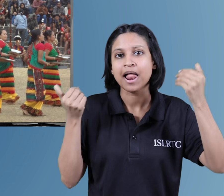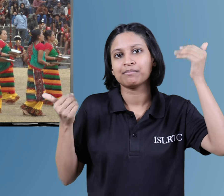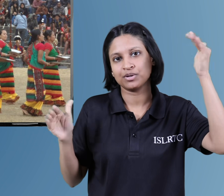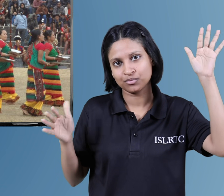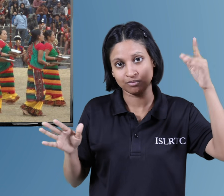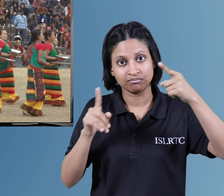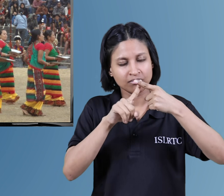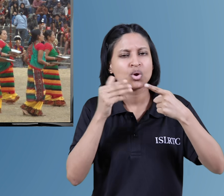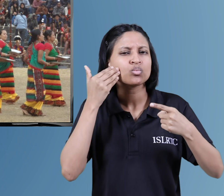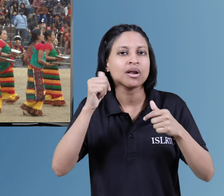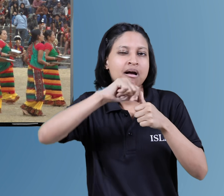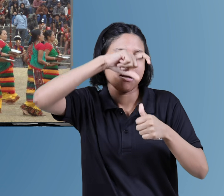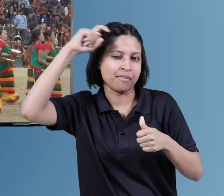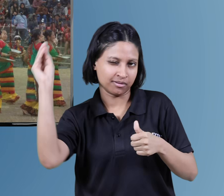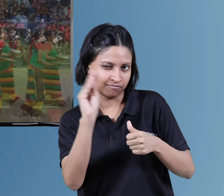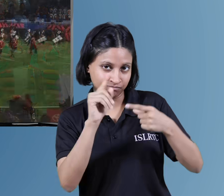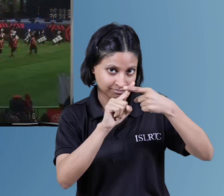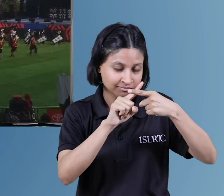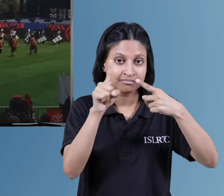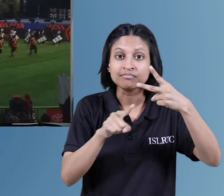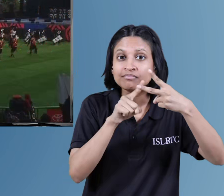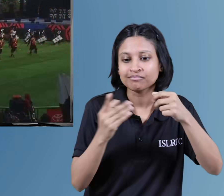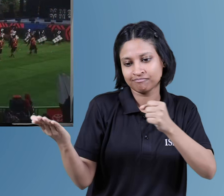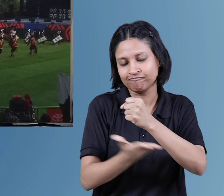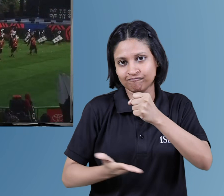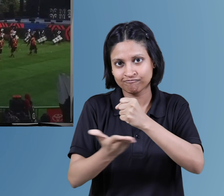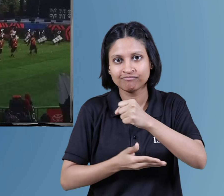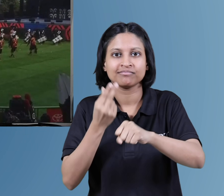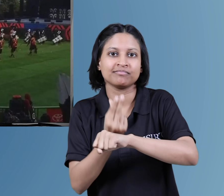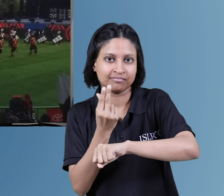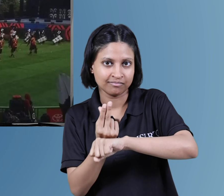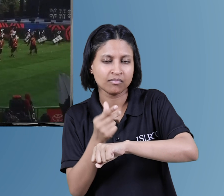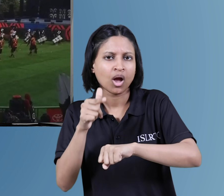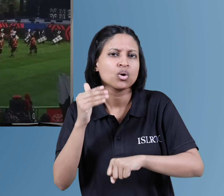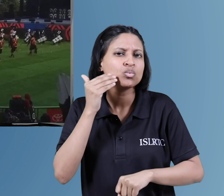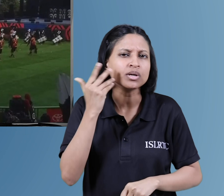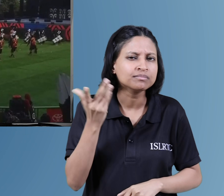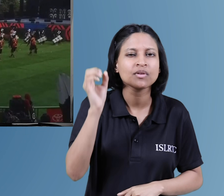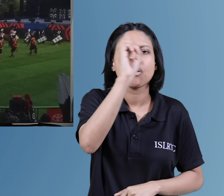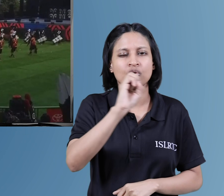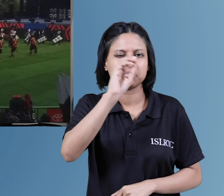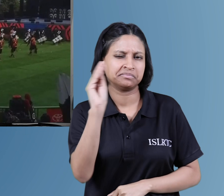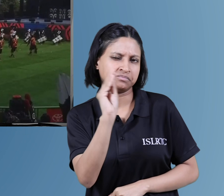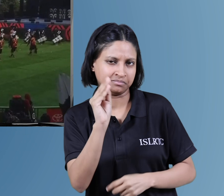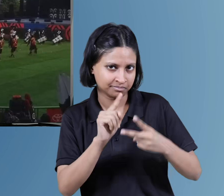which showcases their cultures, traditional attires, foods and dances.